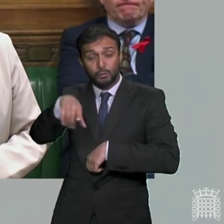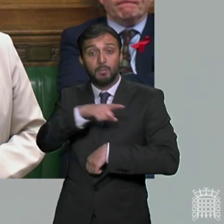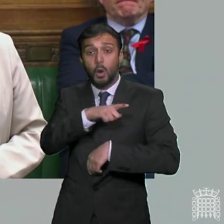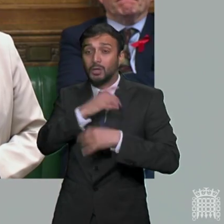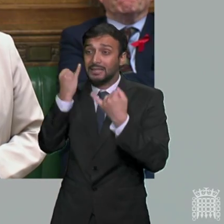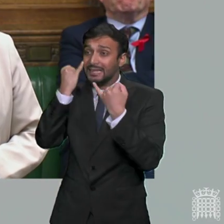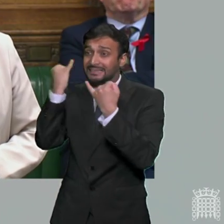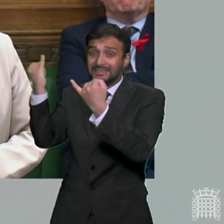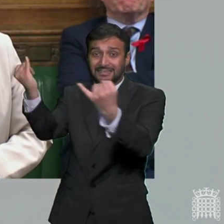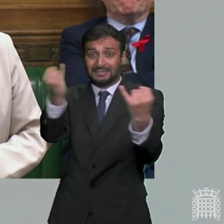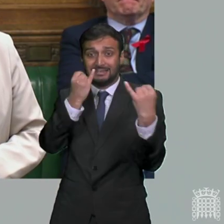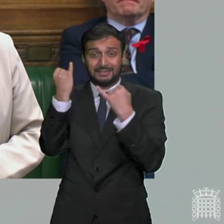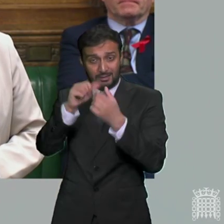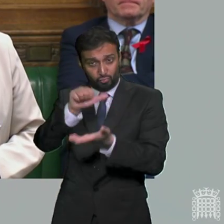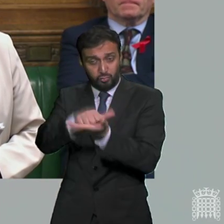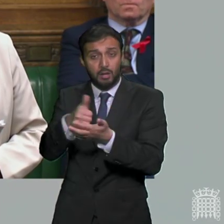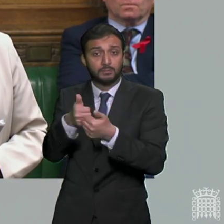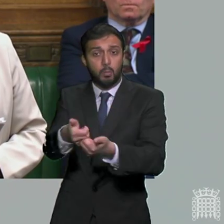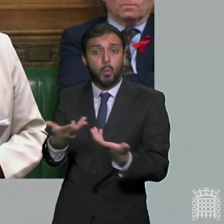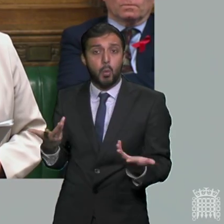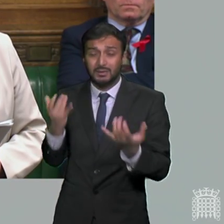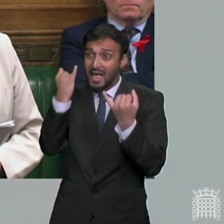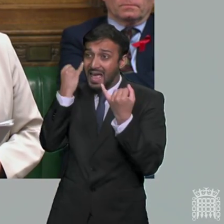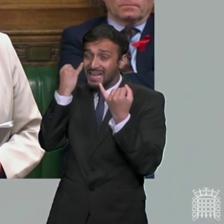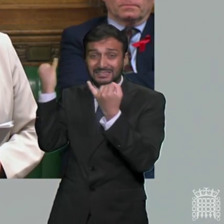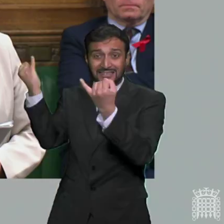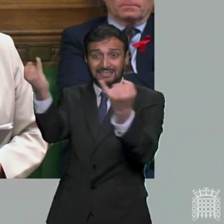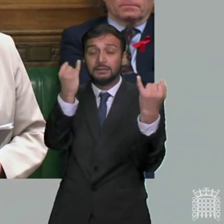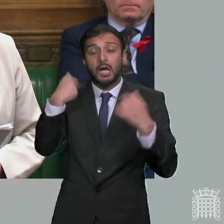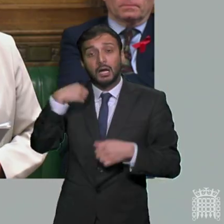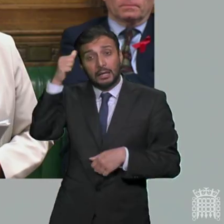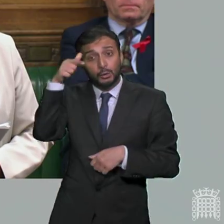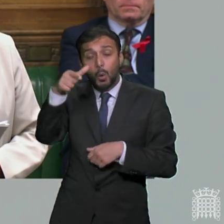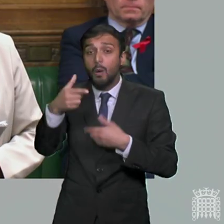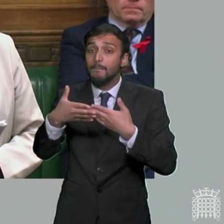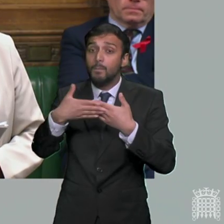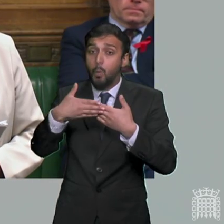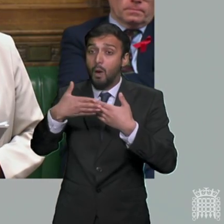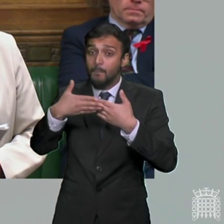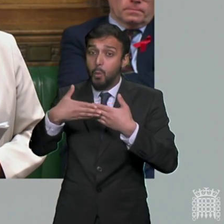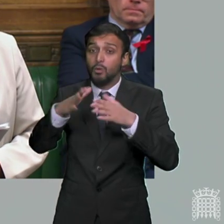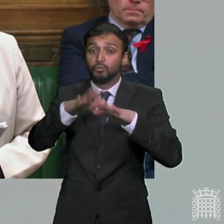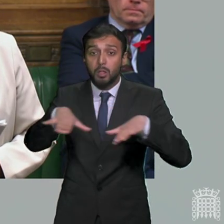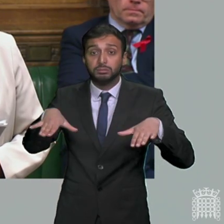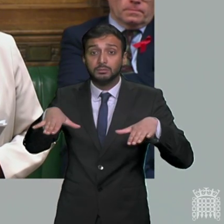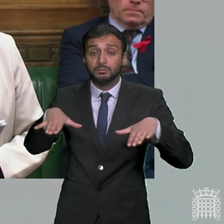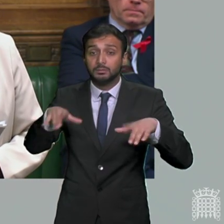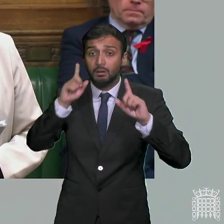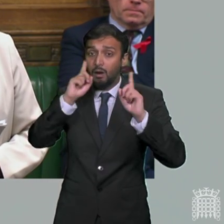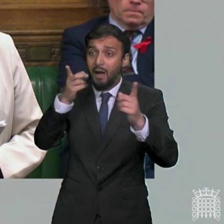I know that more and more young people are unable to access appropriate mental health support.